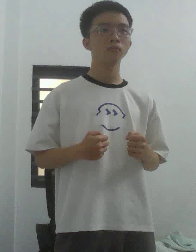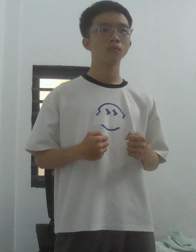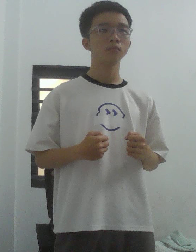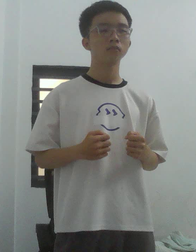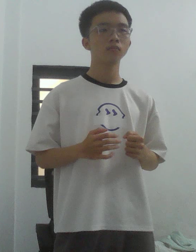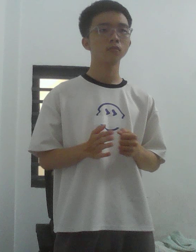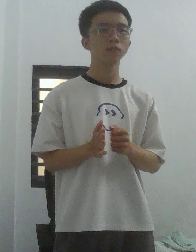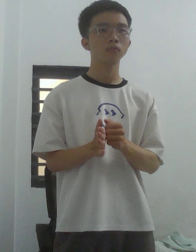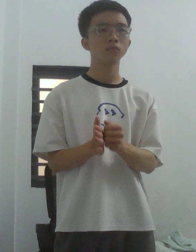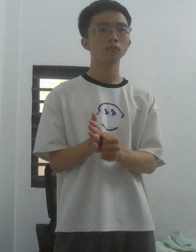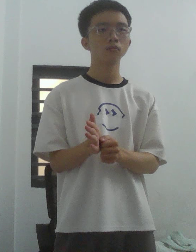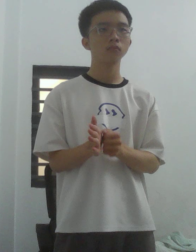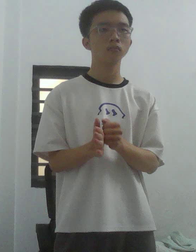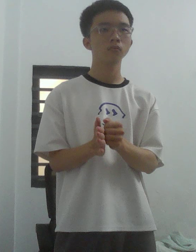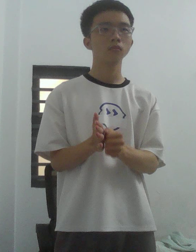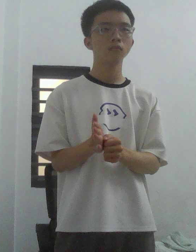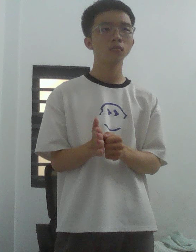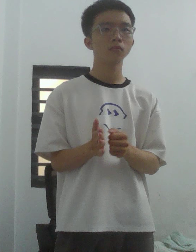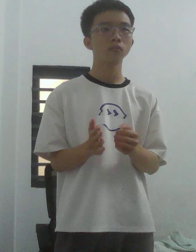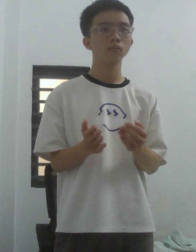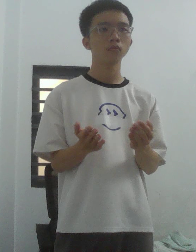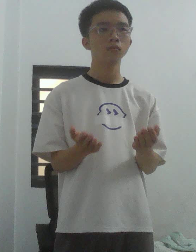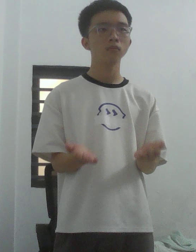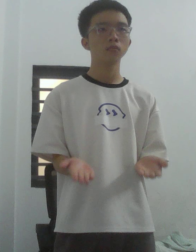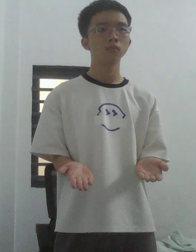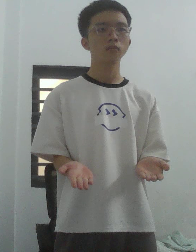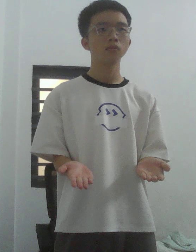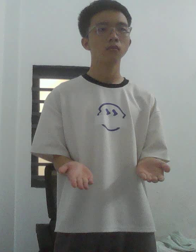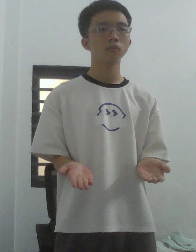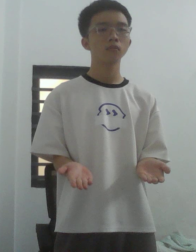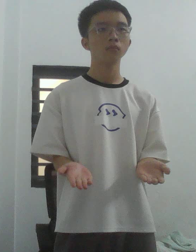thang nay